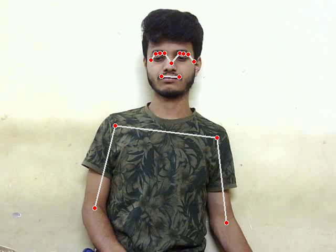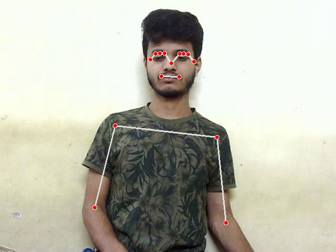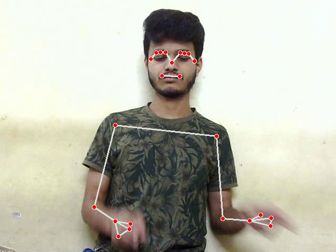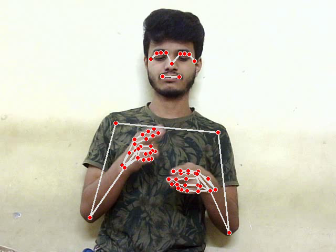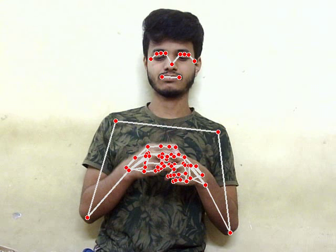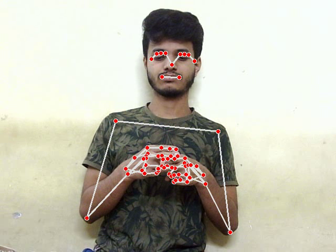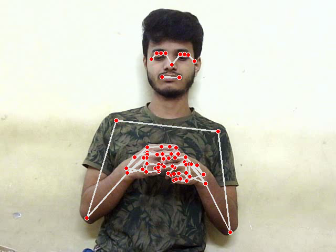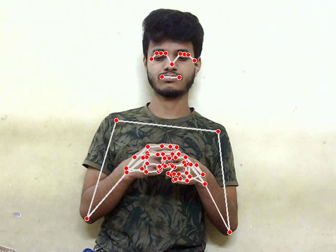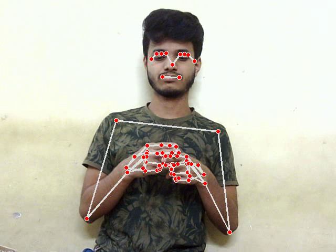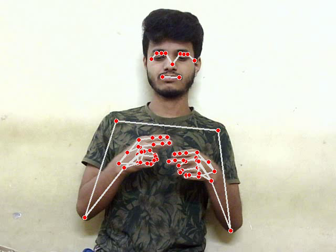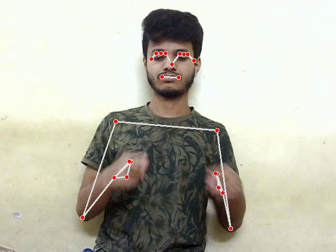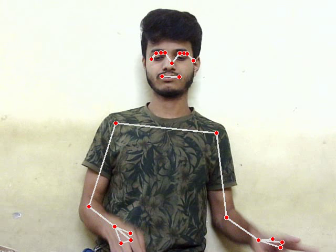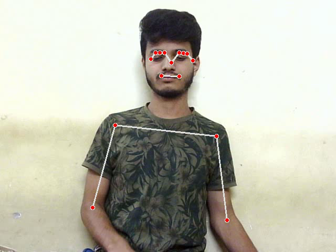name